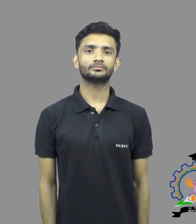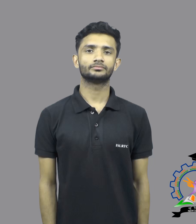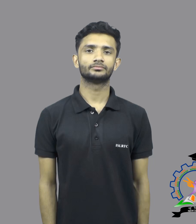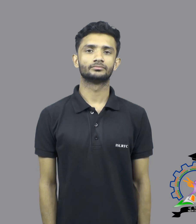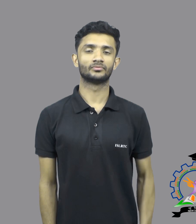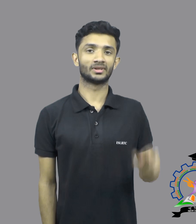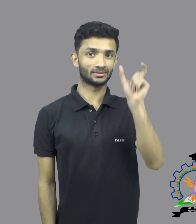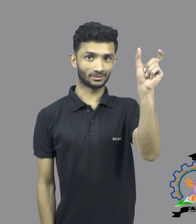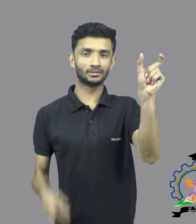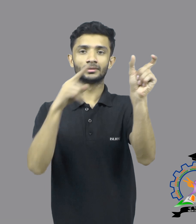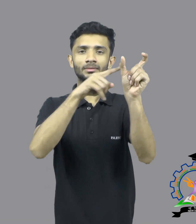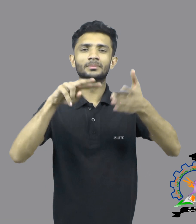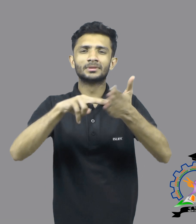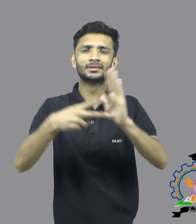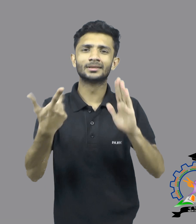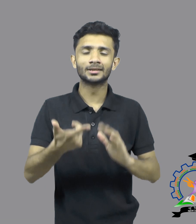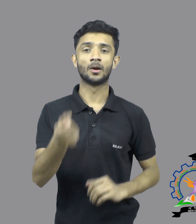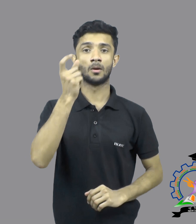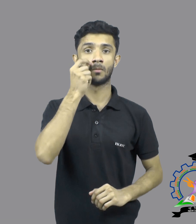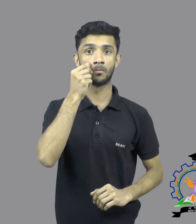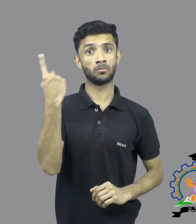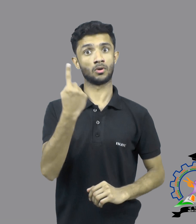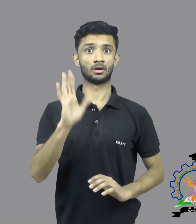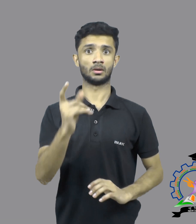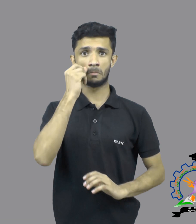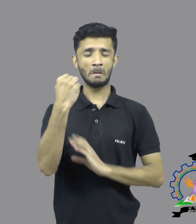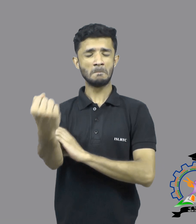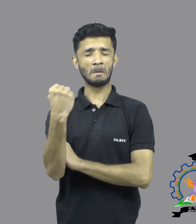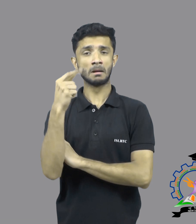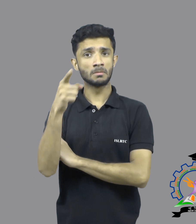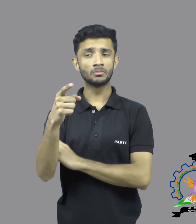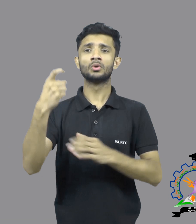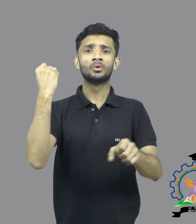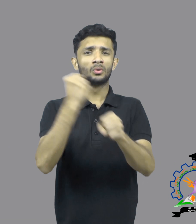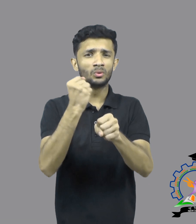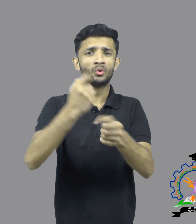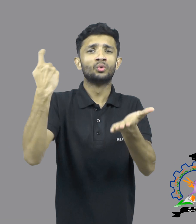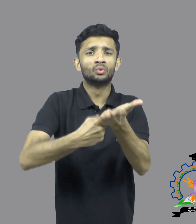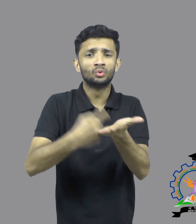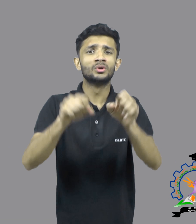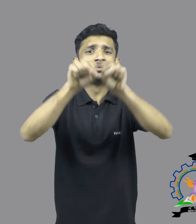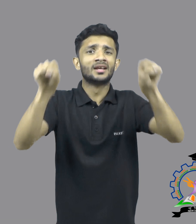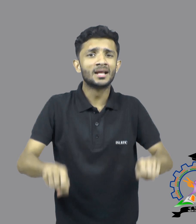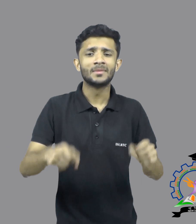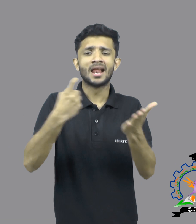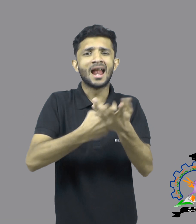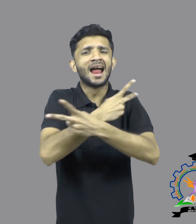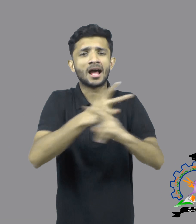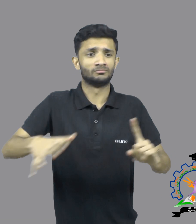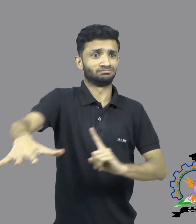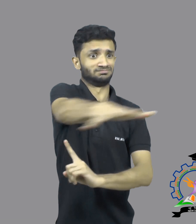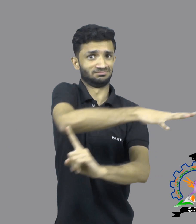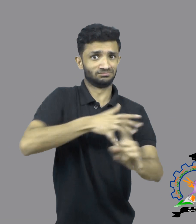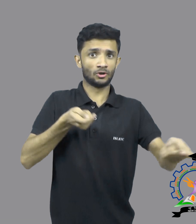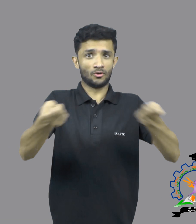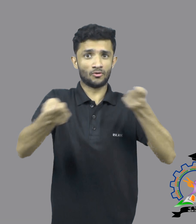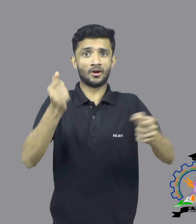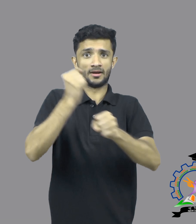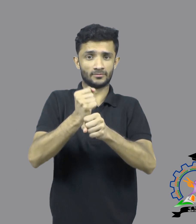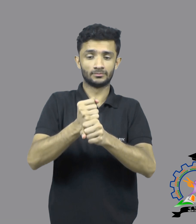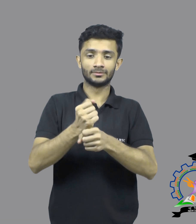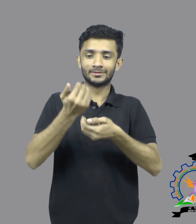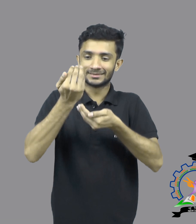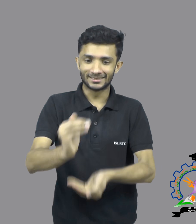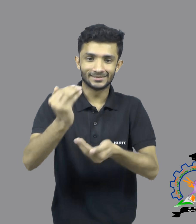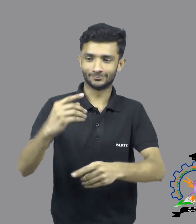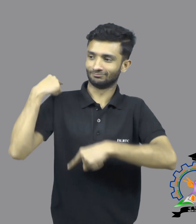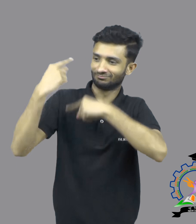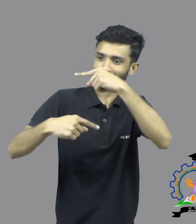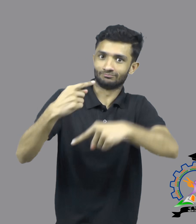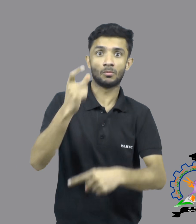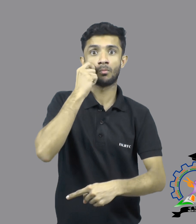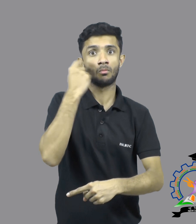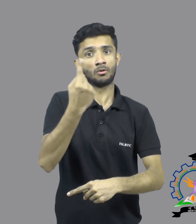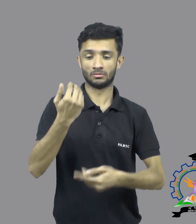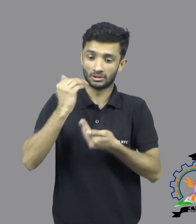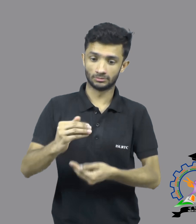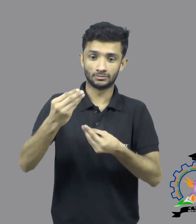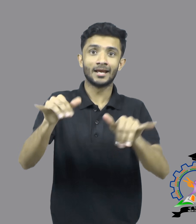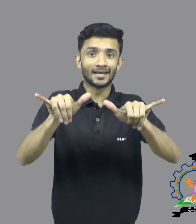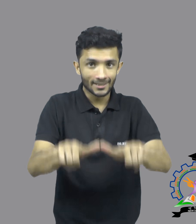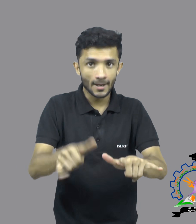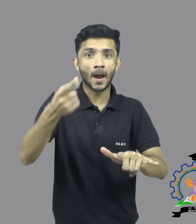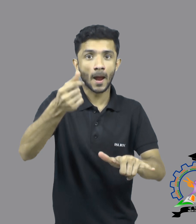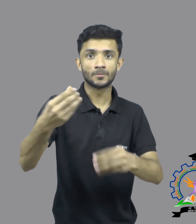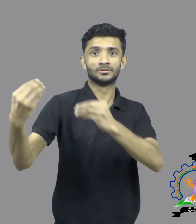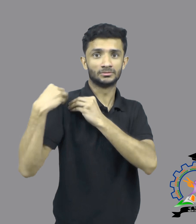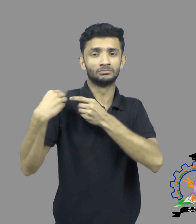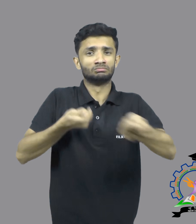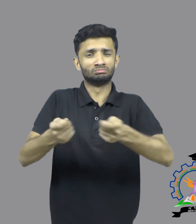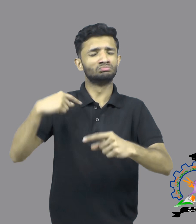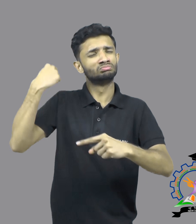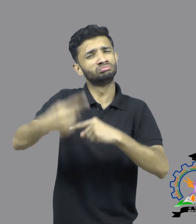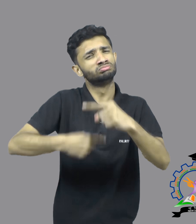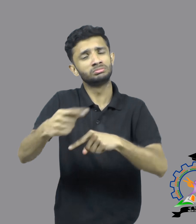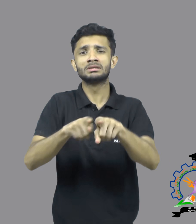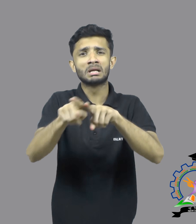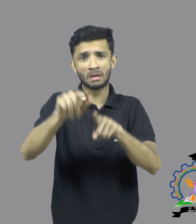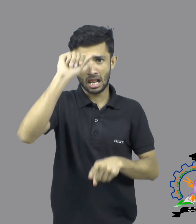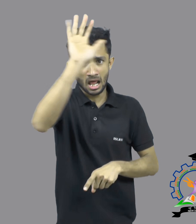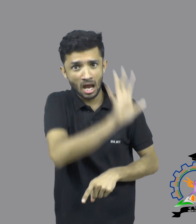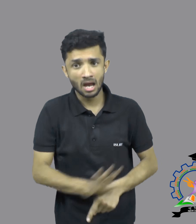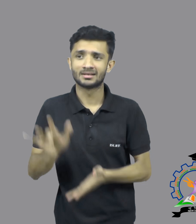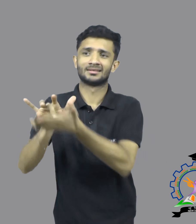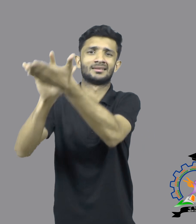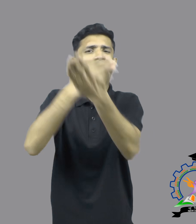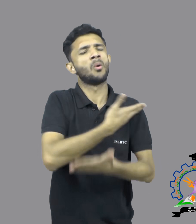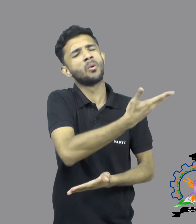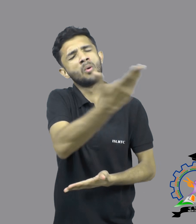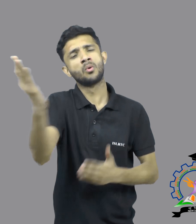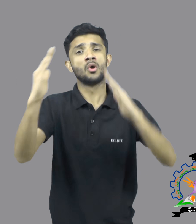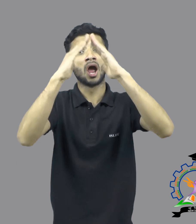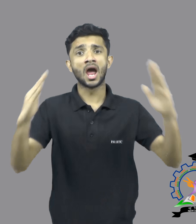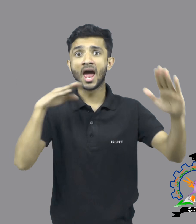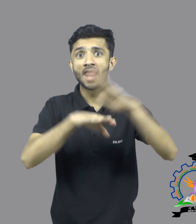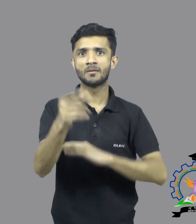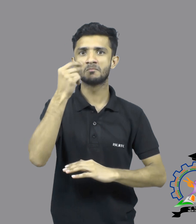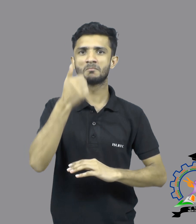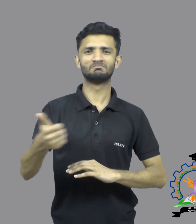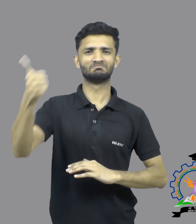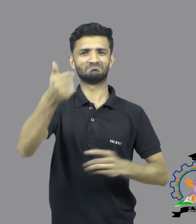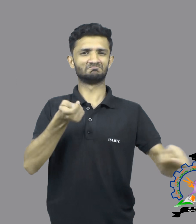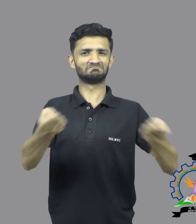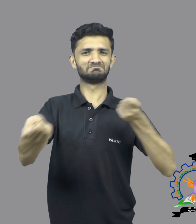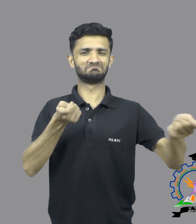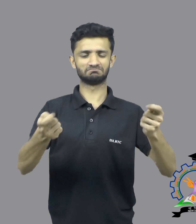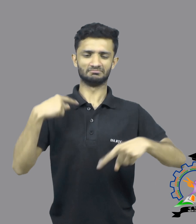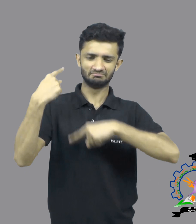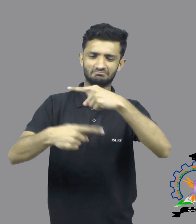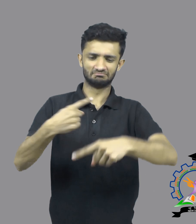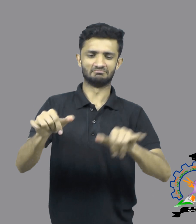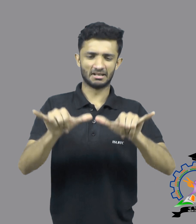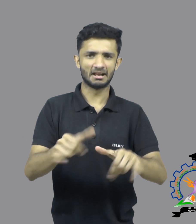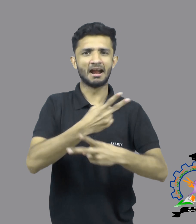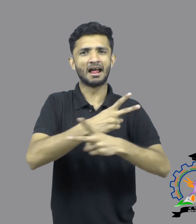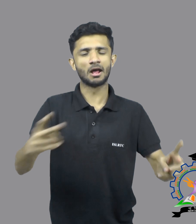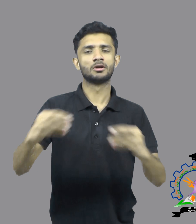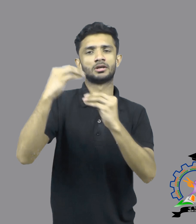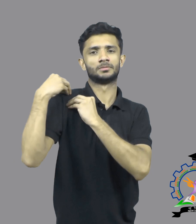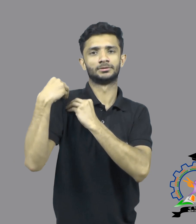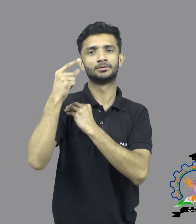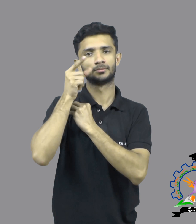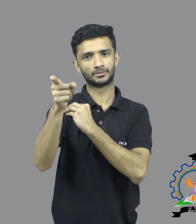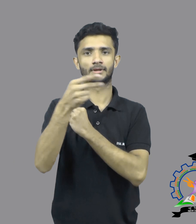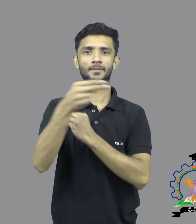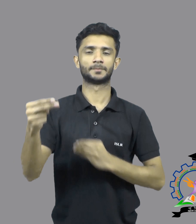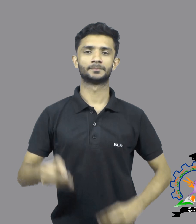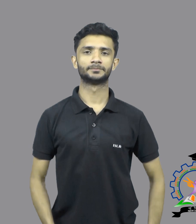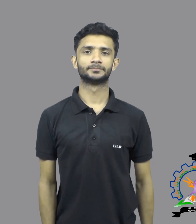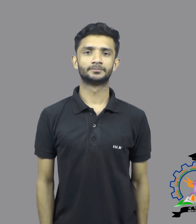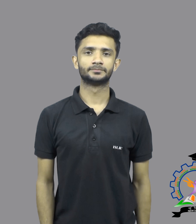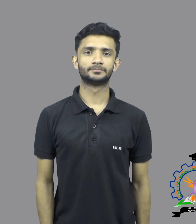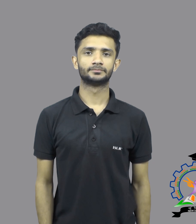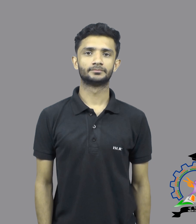Patriarchal